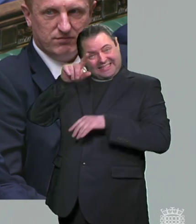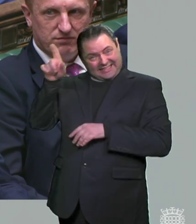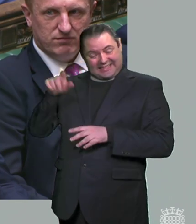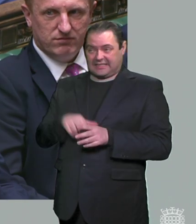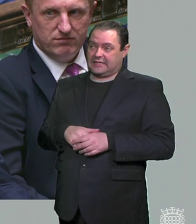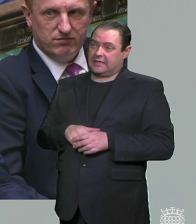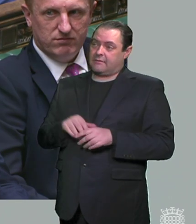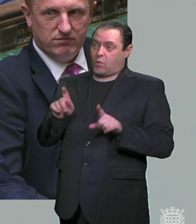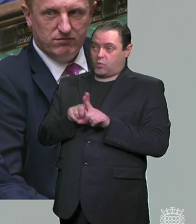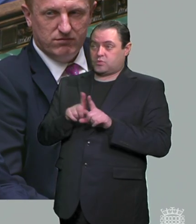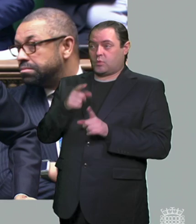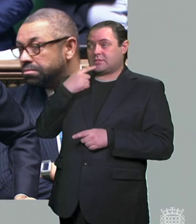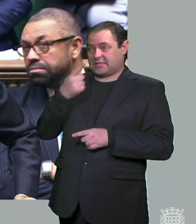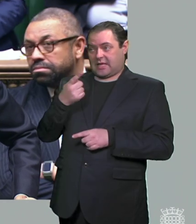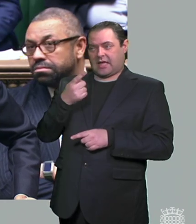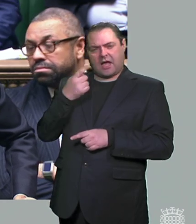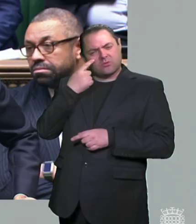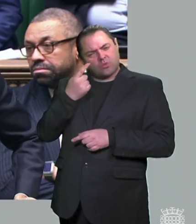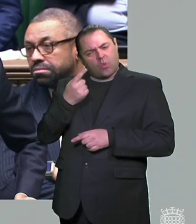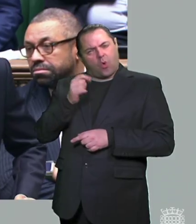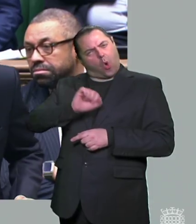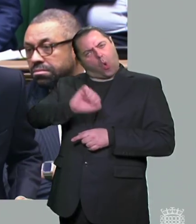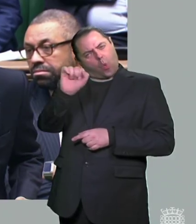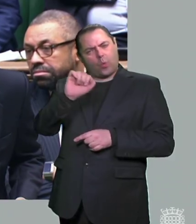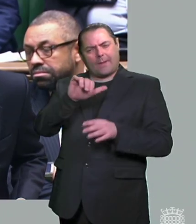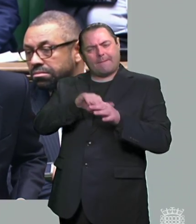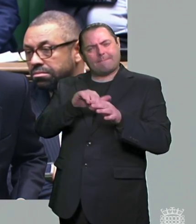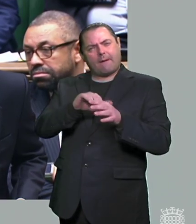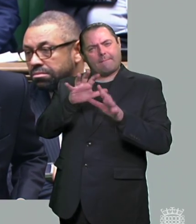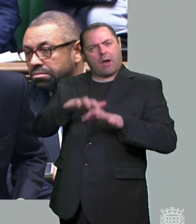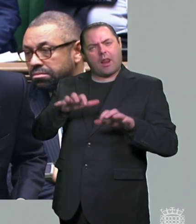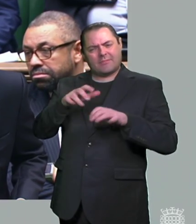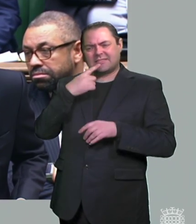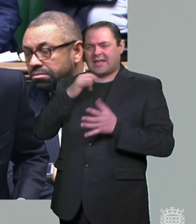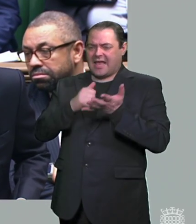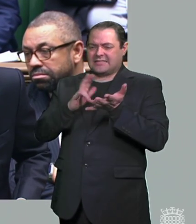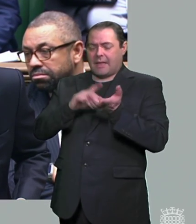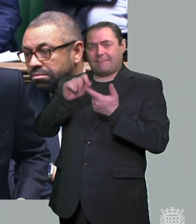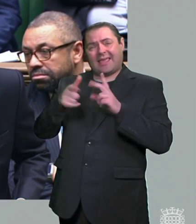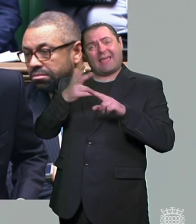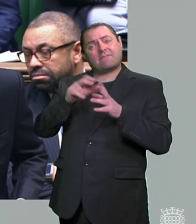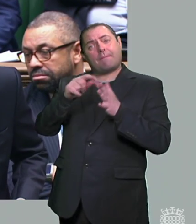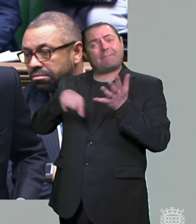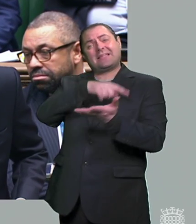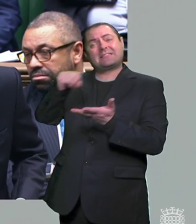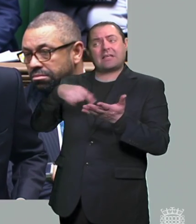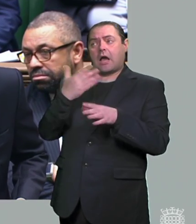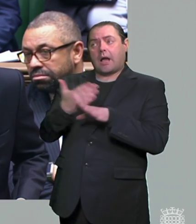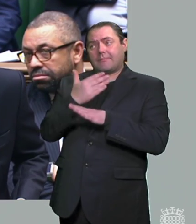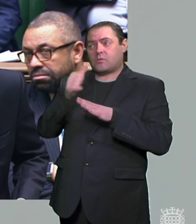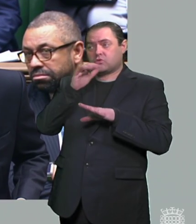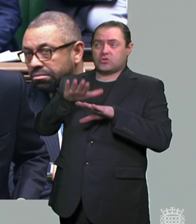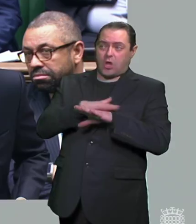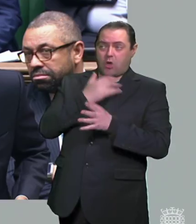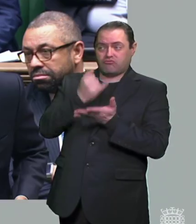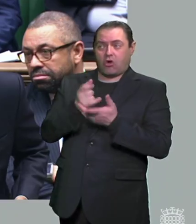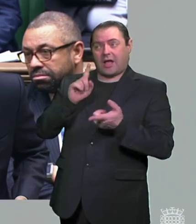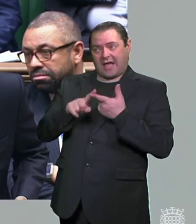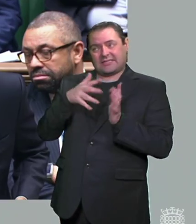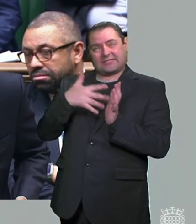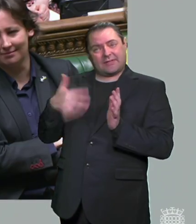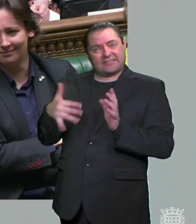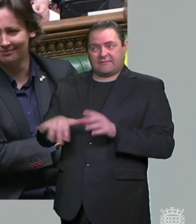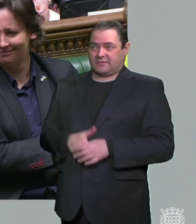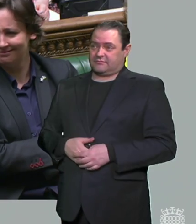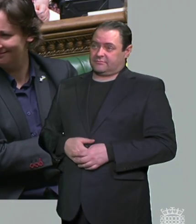I notice that one of the honourable Gentleman’s own Members of Parliament said this week that if the SNP were a pizza company, its products would be slow, wrong and costly.